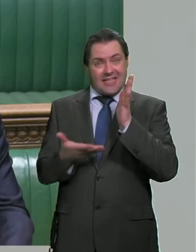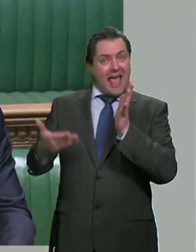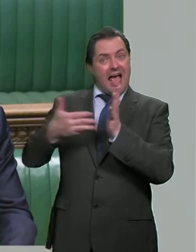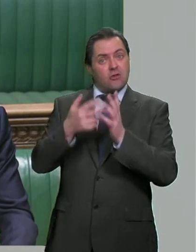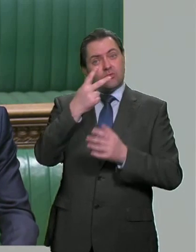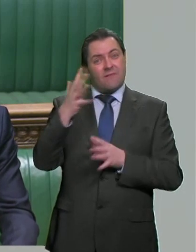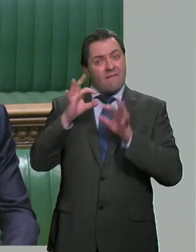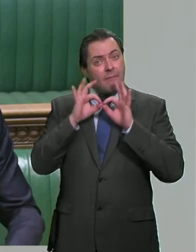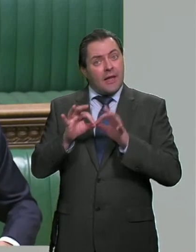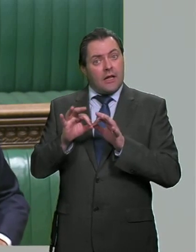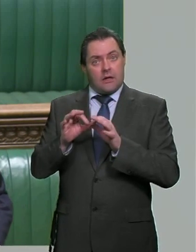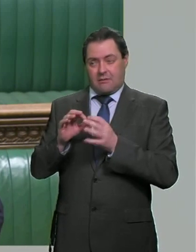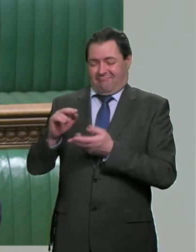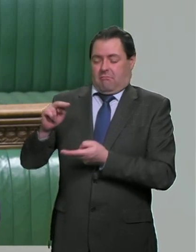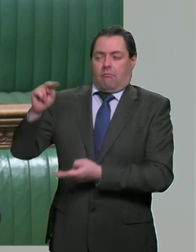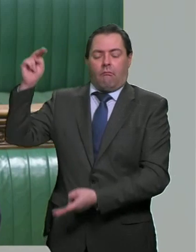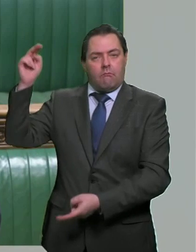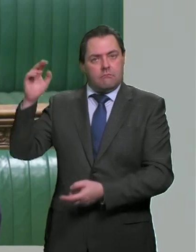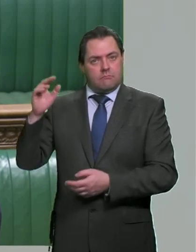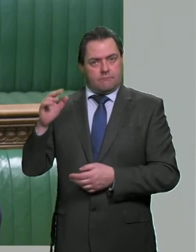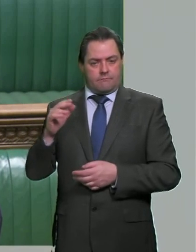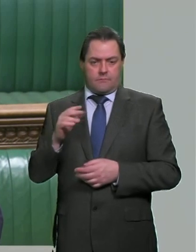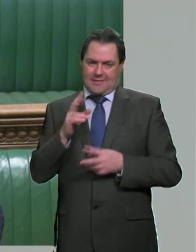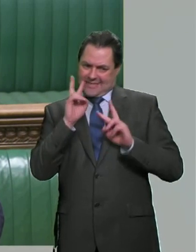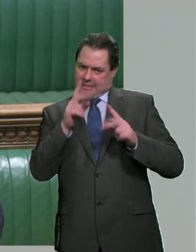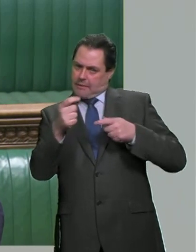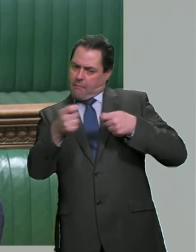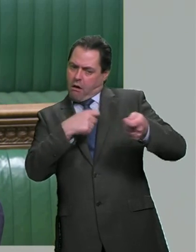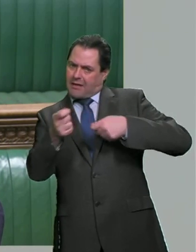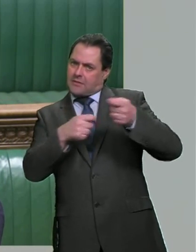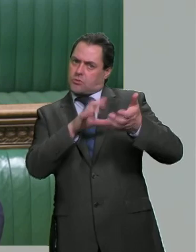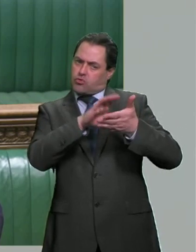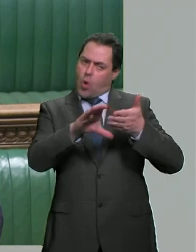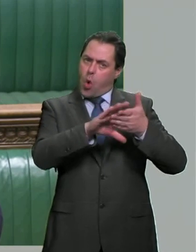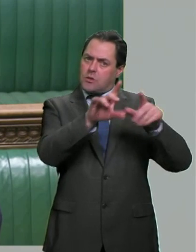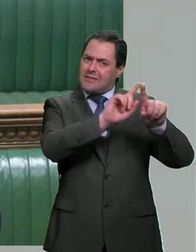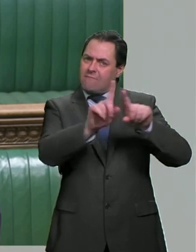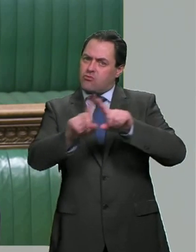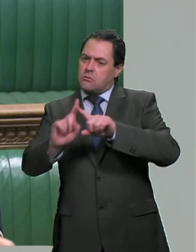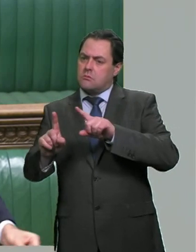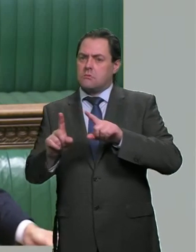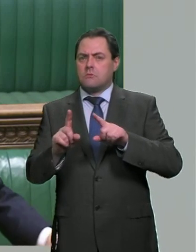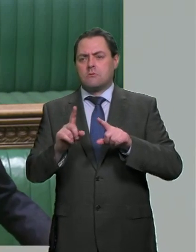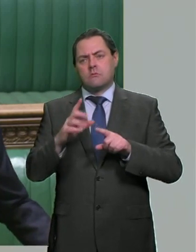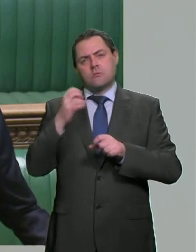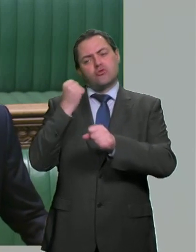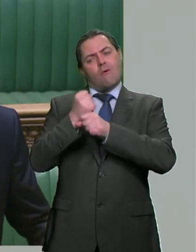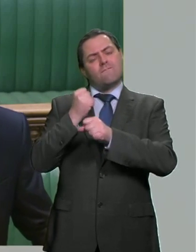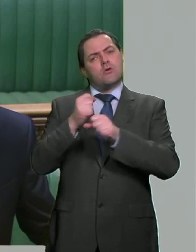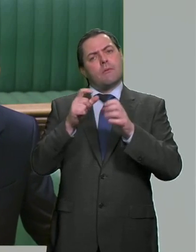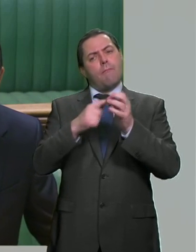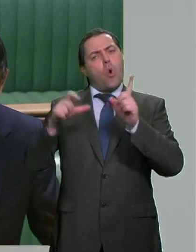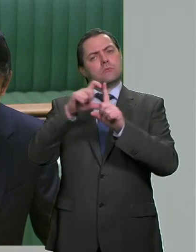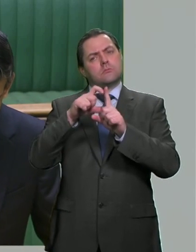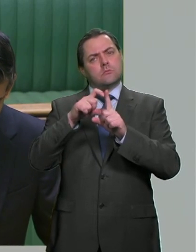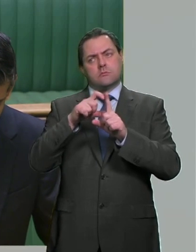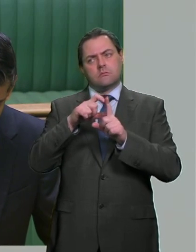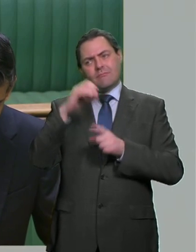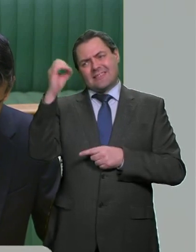As we have seen in the markets over the last few weeks, sovereign bond yields can rise sharply.